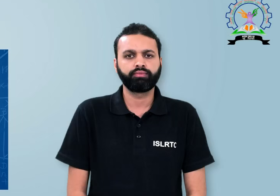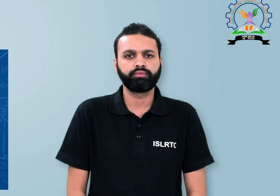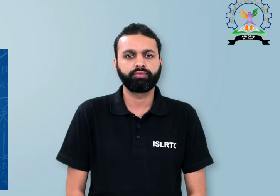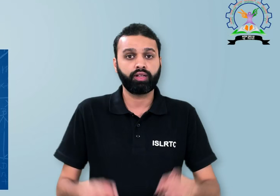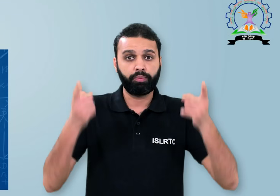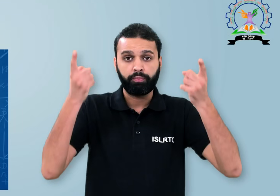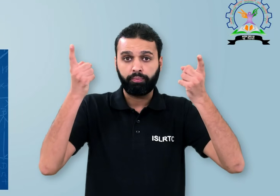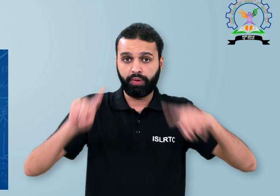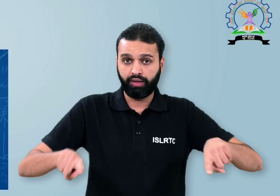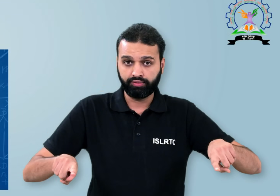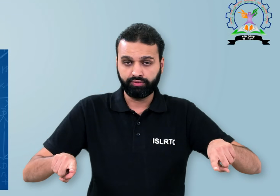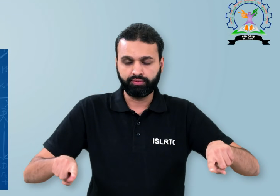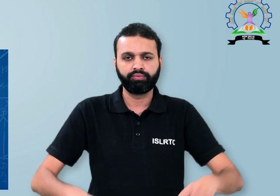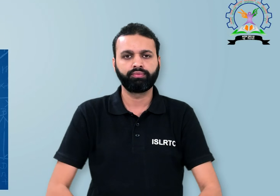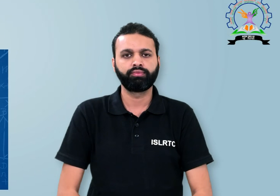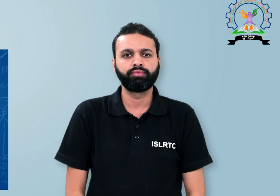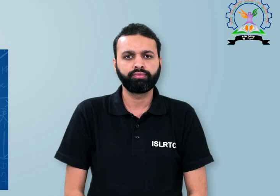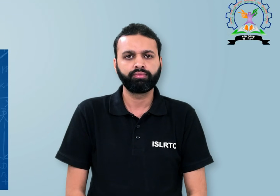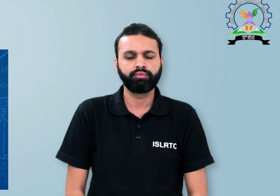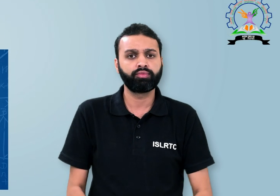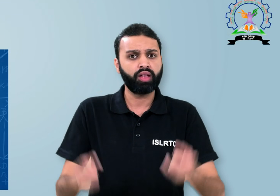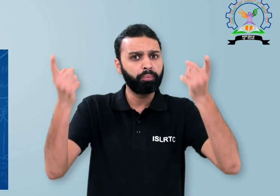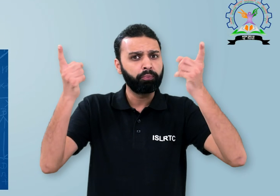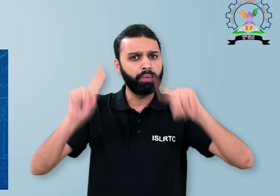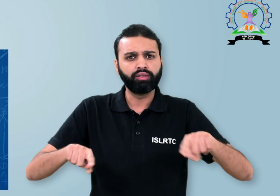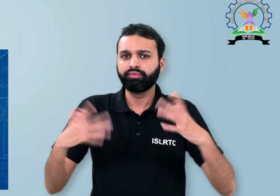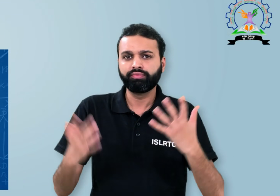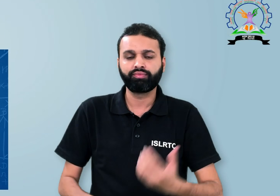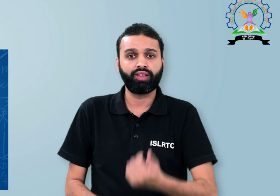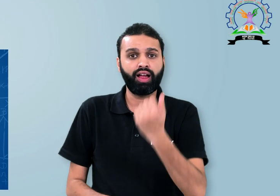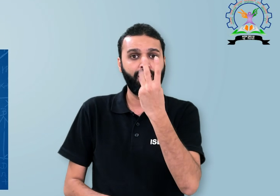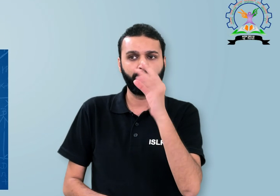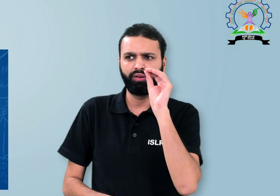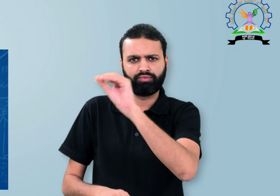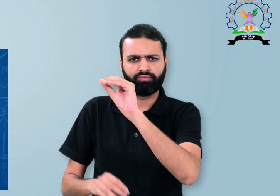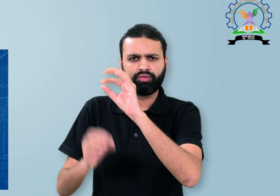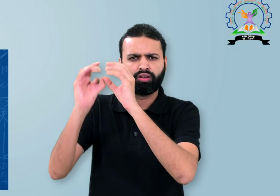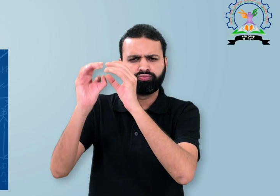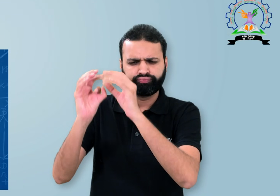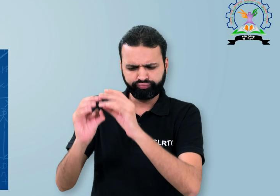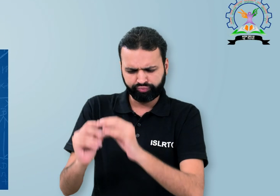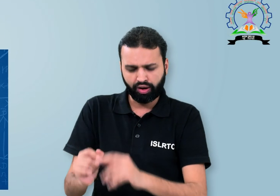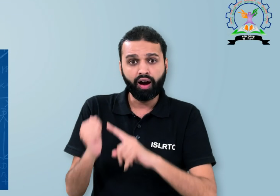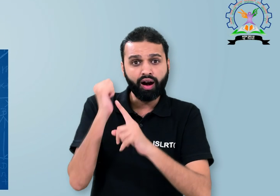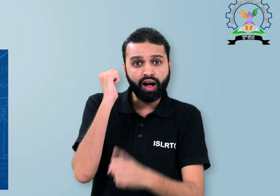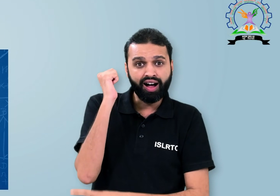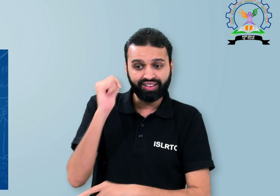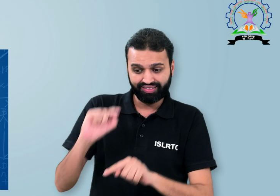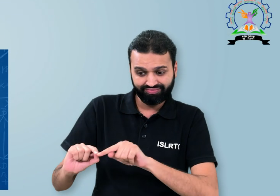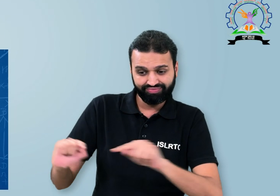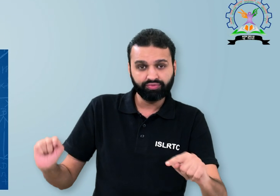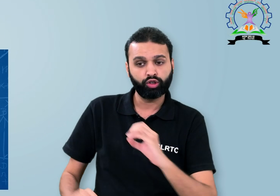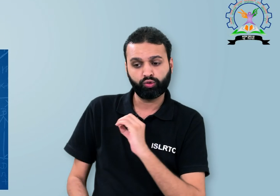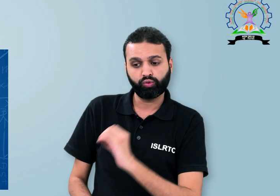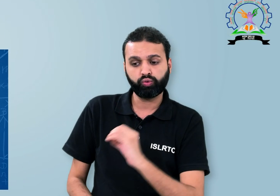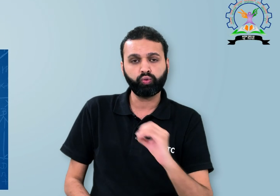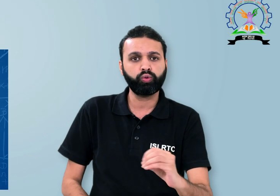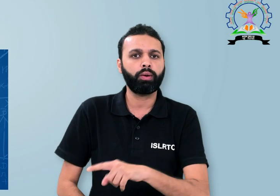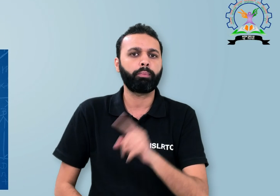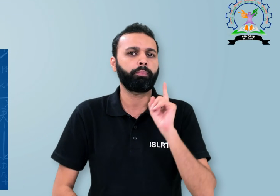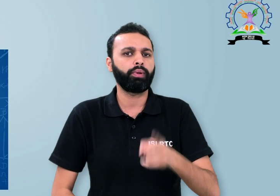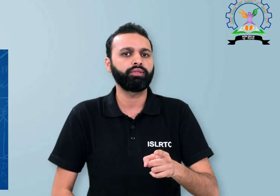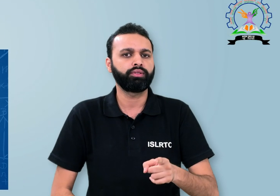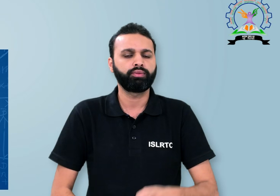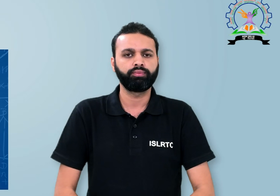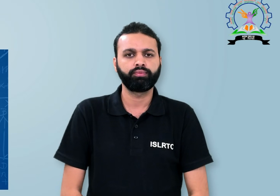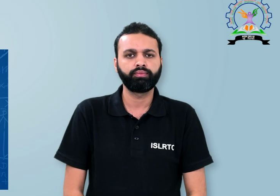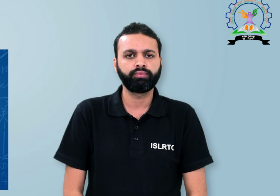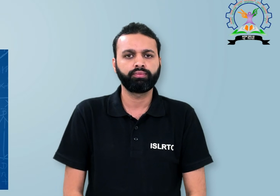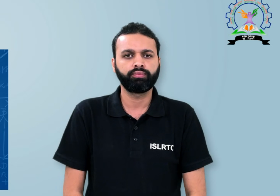Divisibility Divisibility is the capacity of being divided evenly by a number without leaving a remainder.